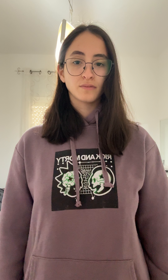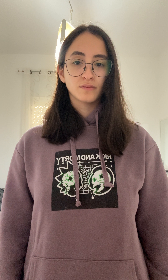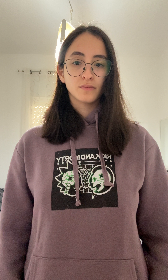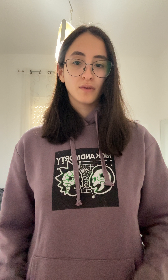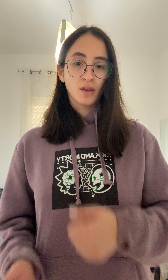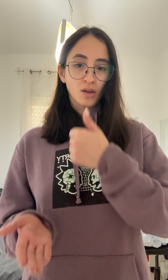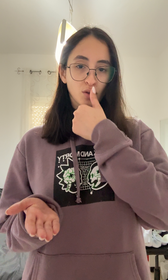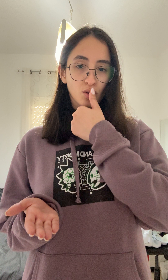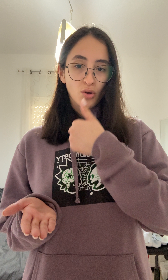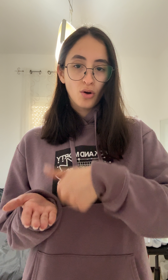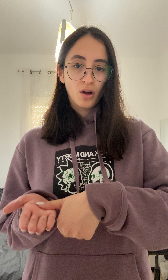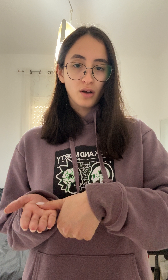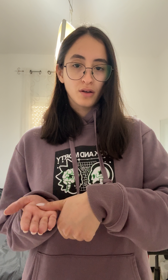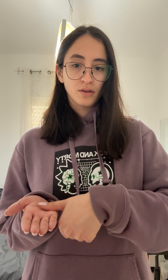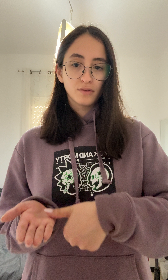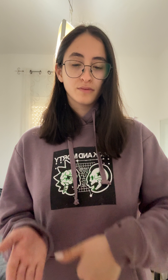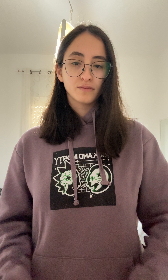דואר